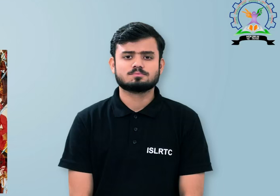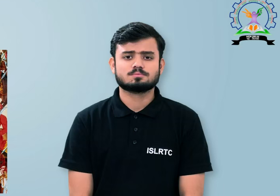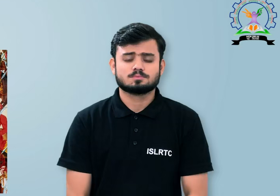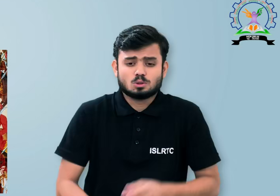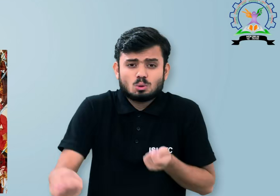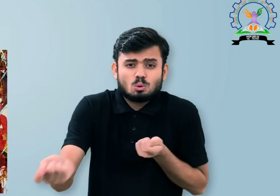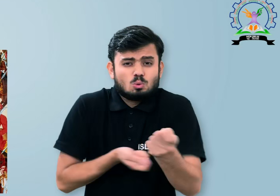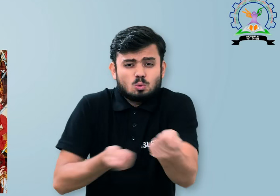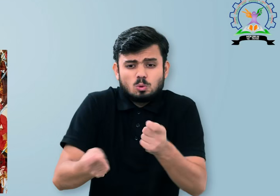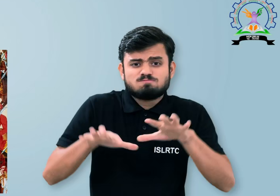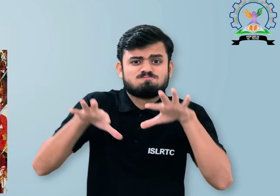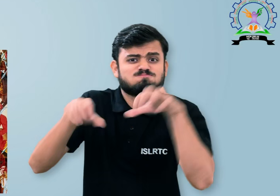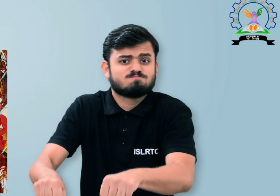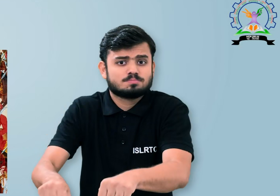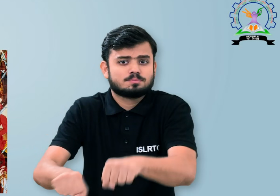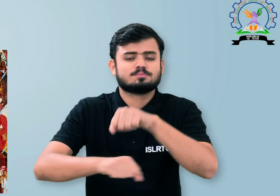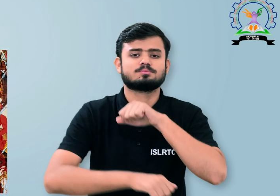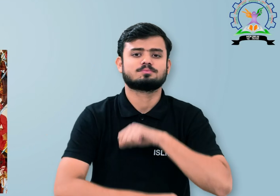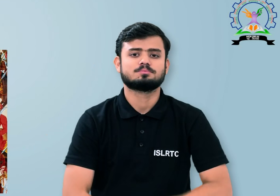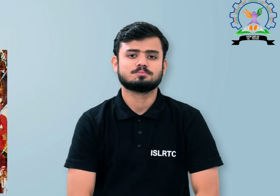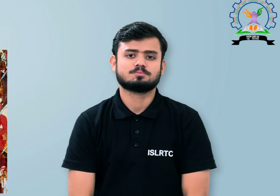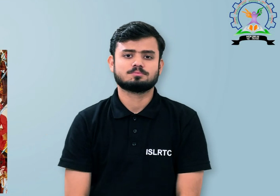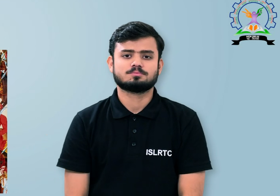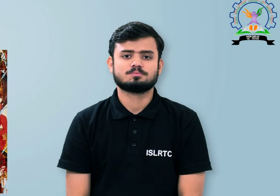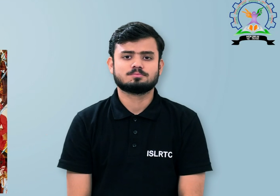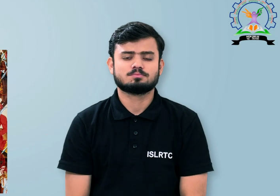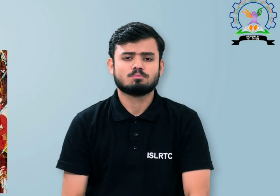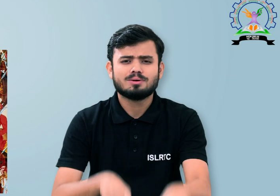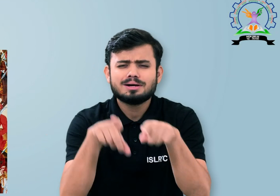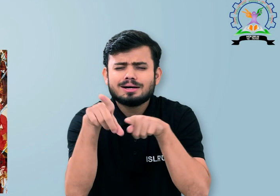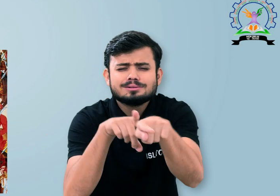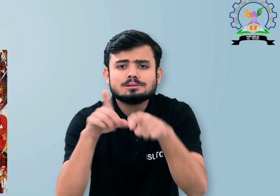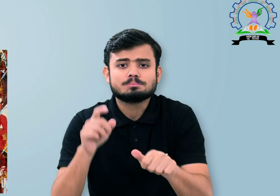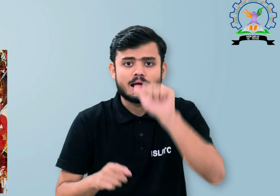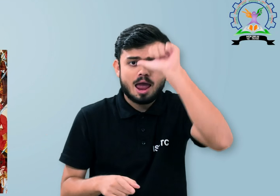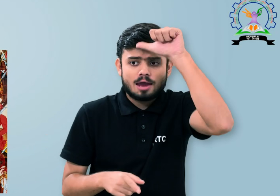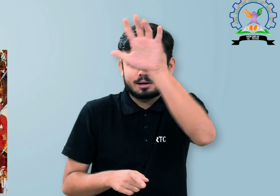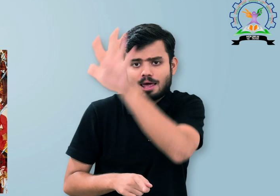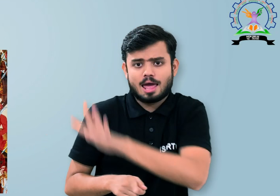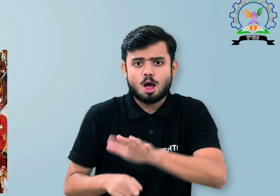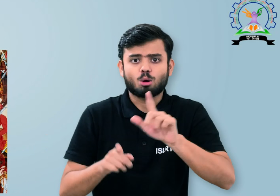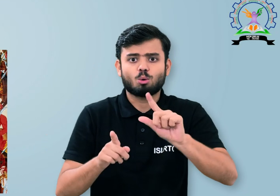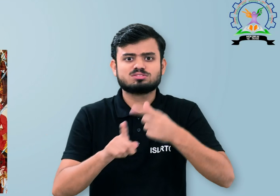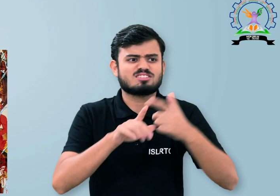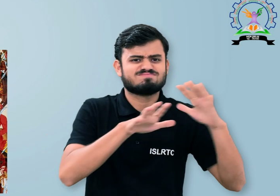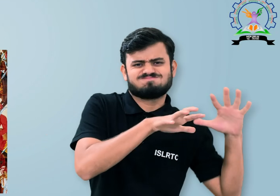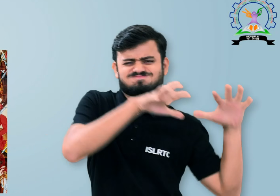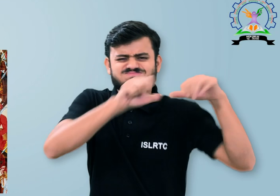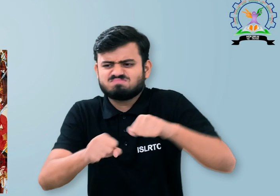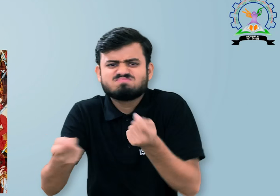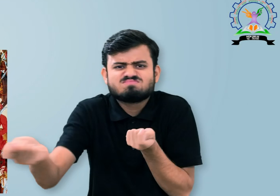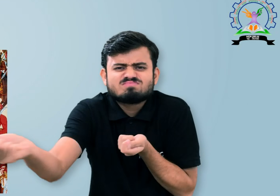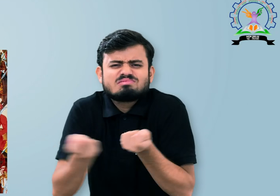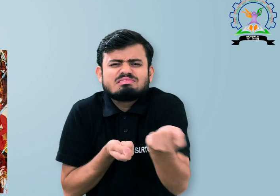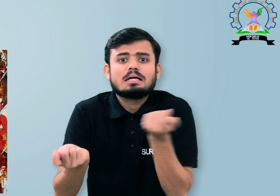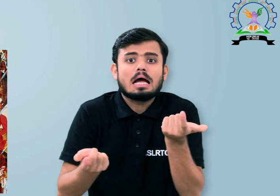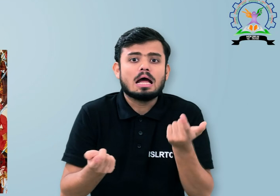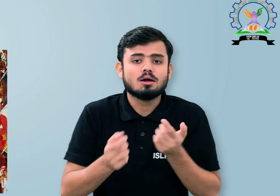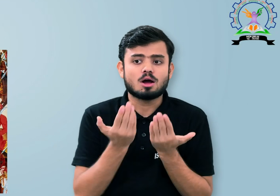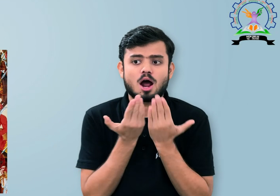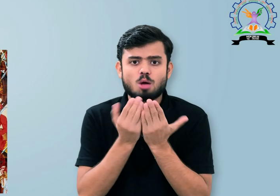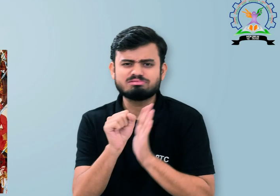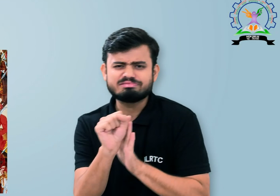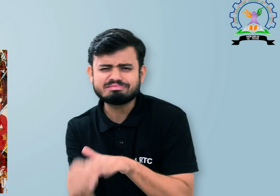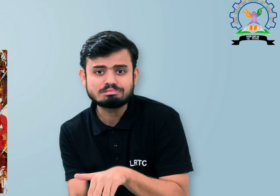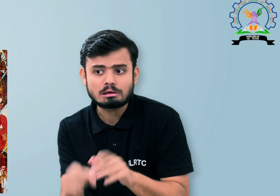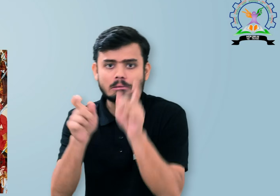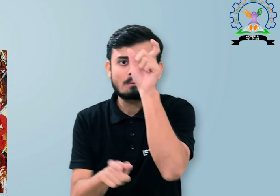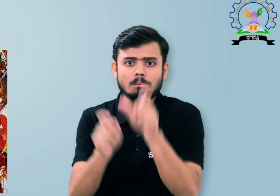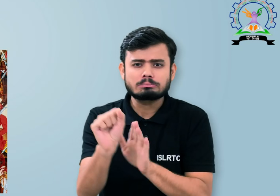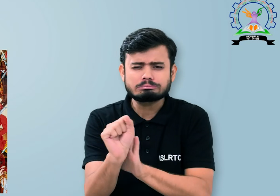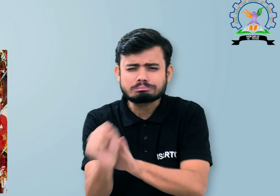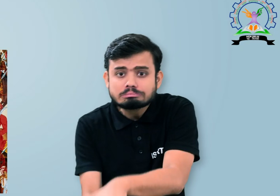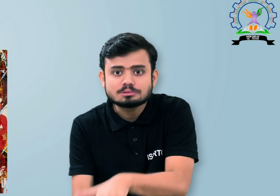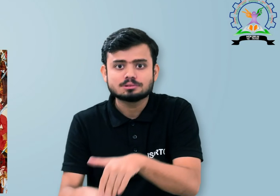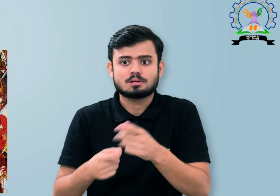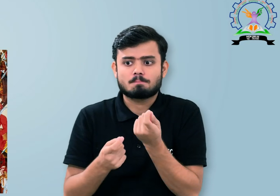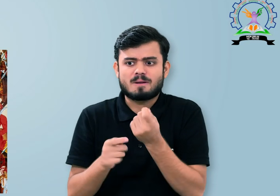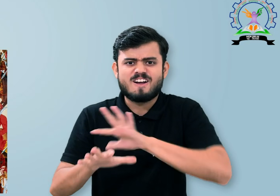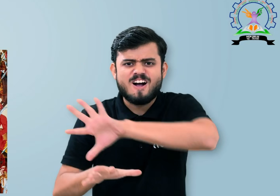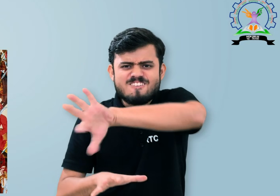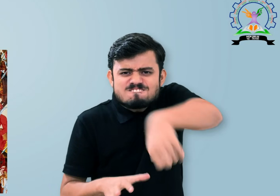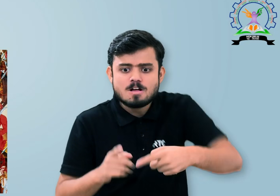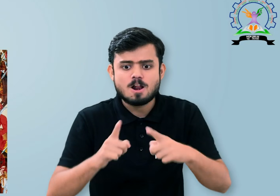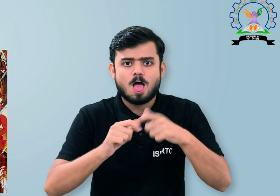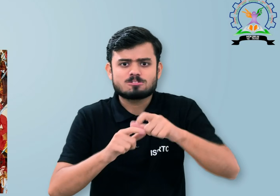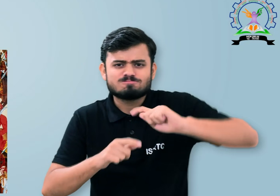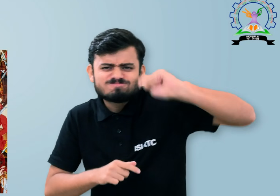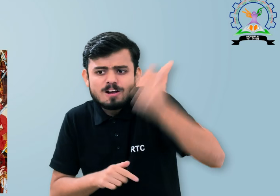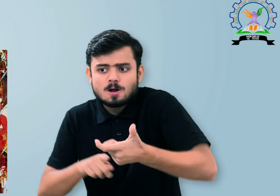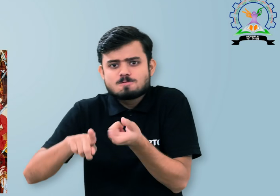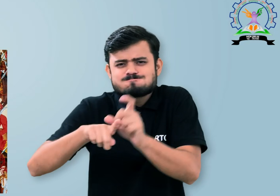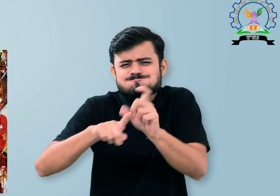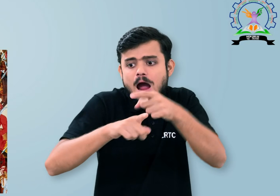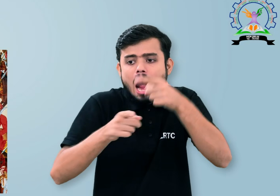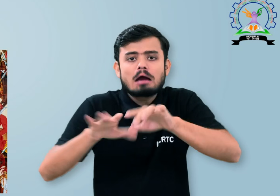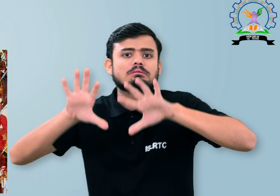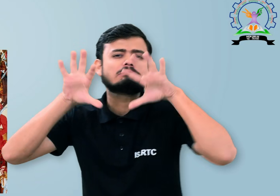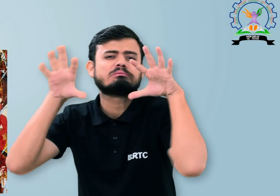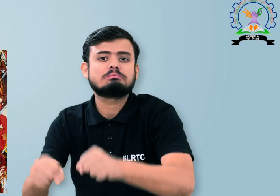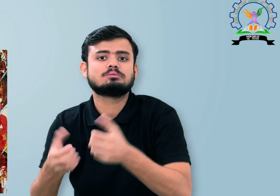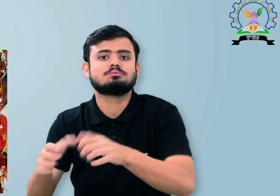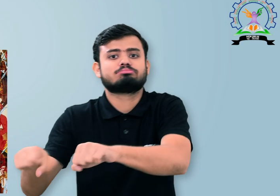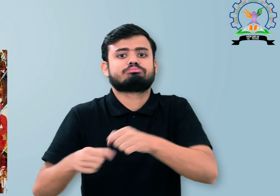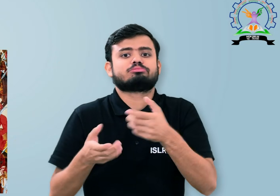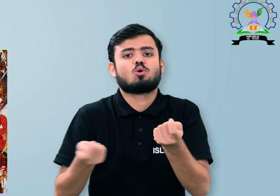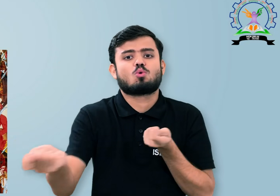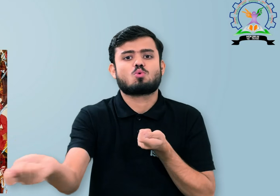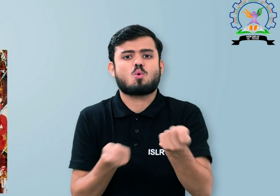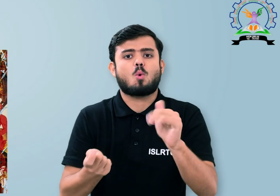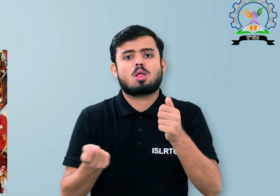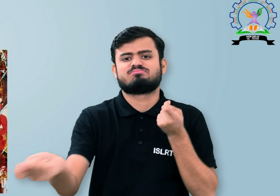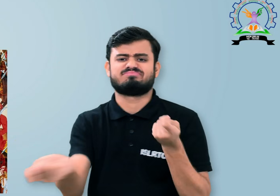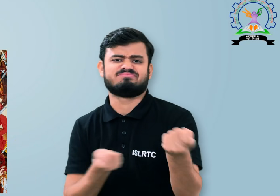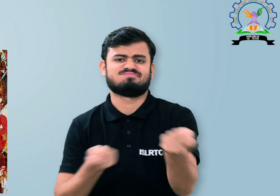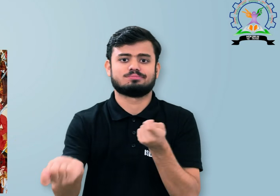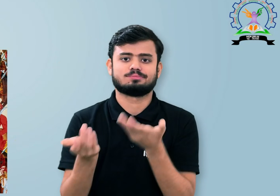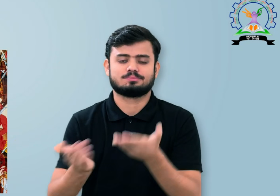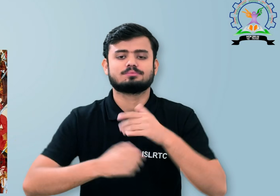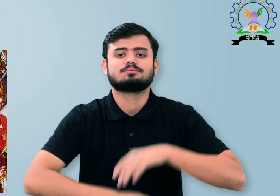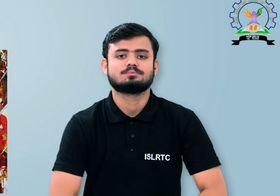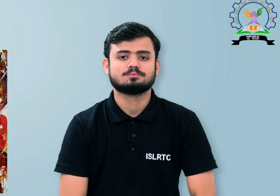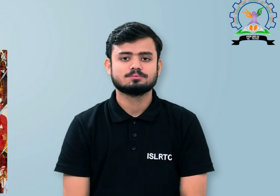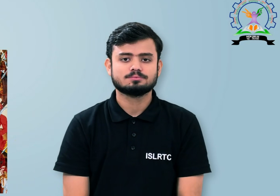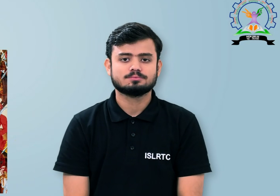Colony A territory under the control of another country.